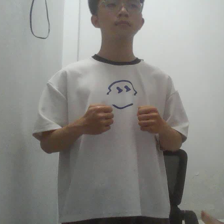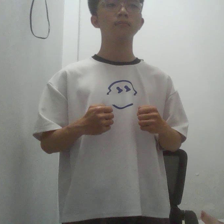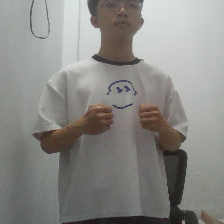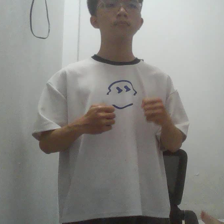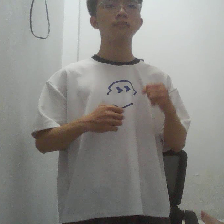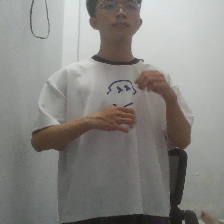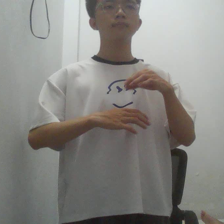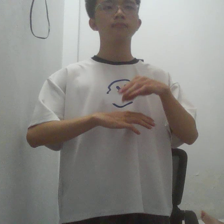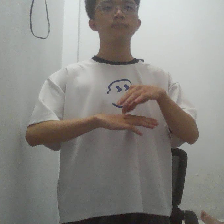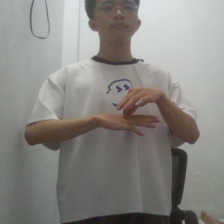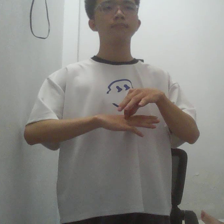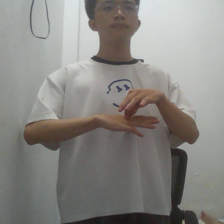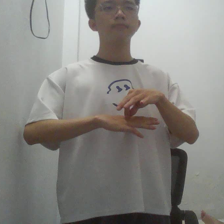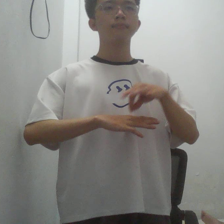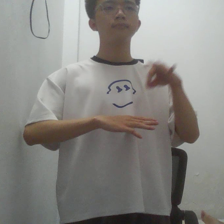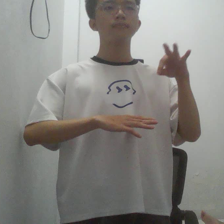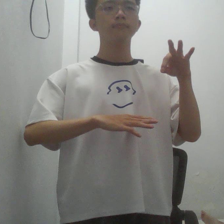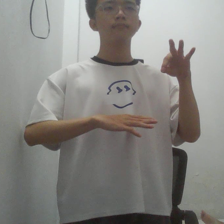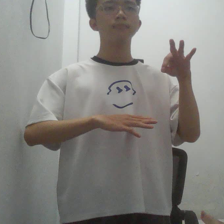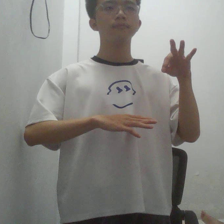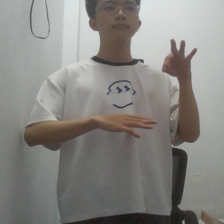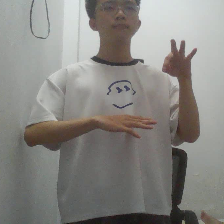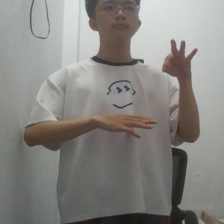tuan